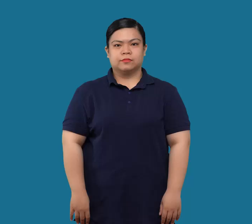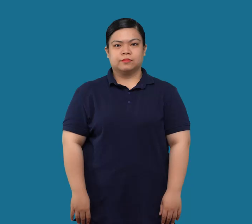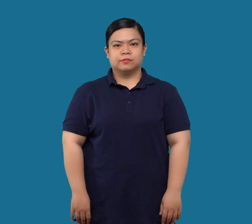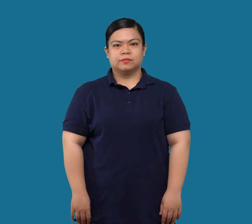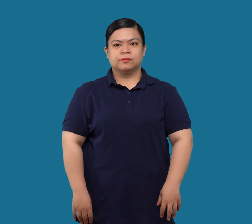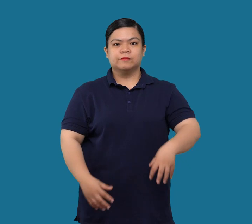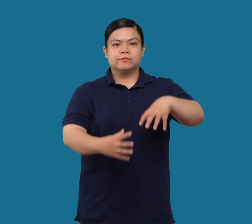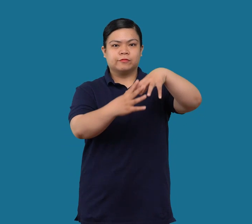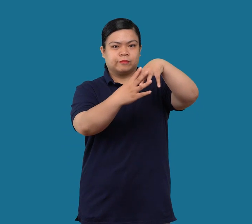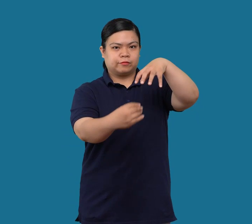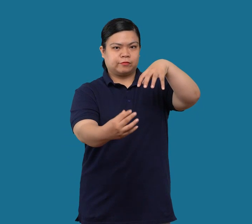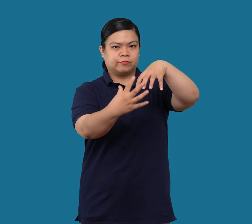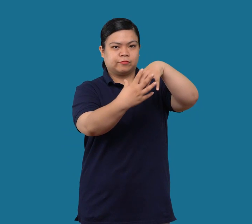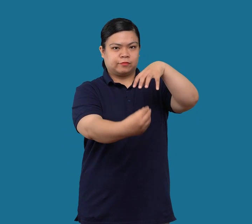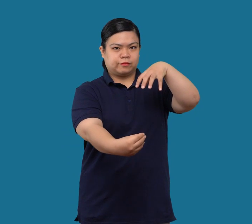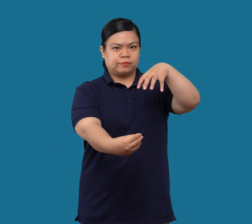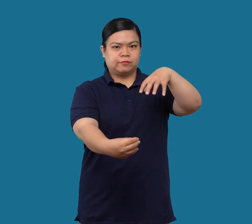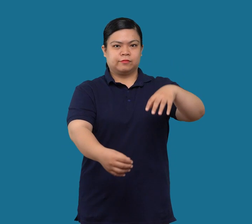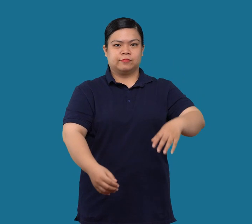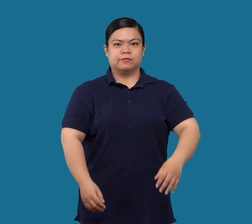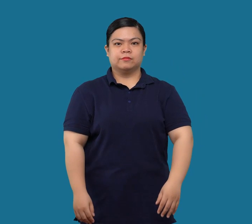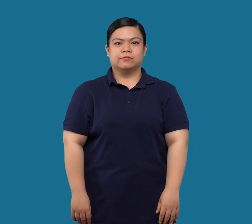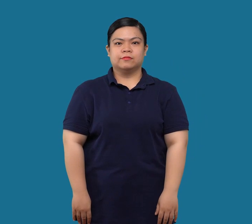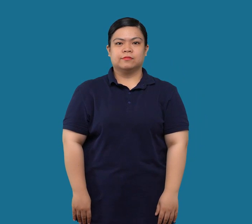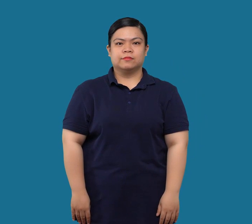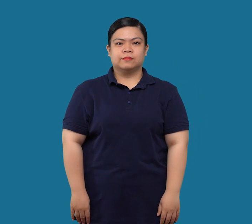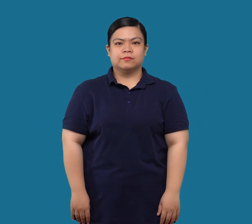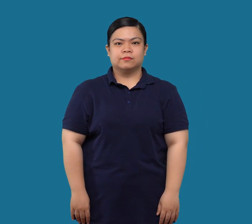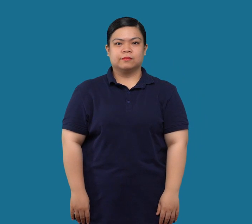rơm